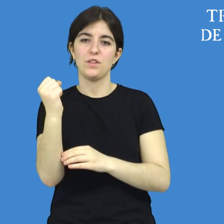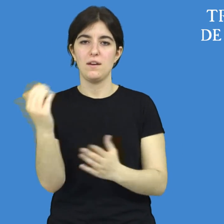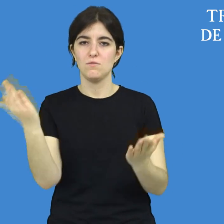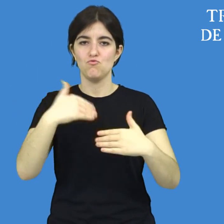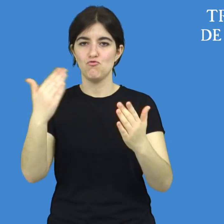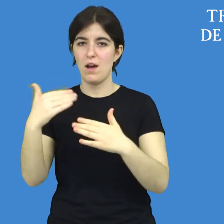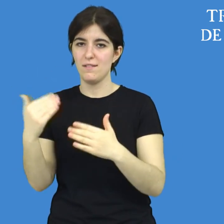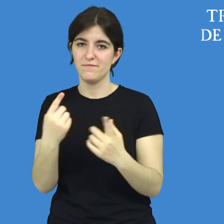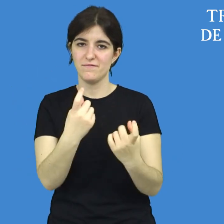haber no